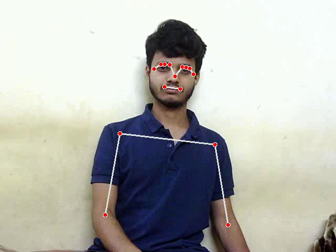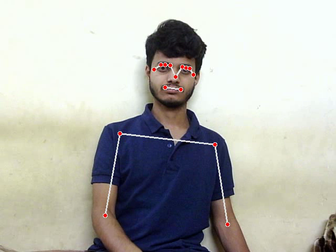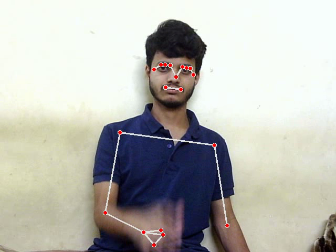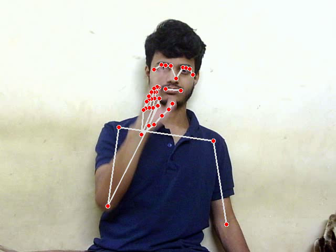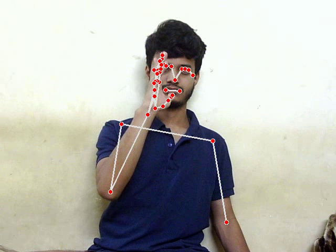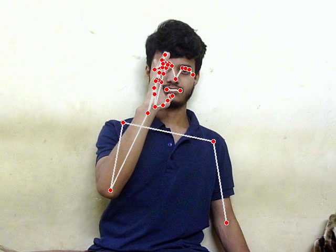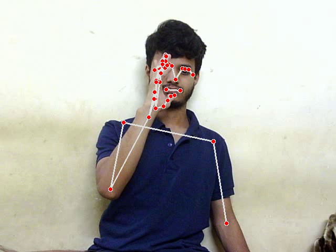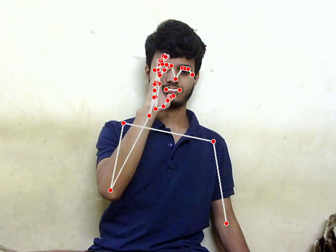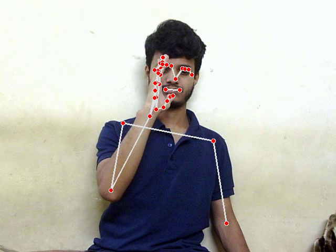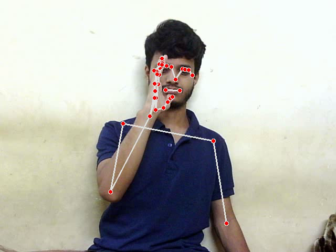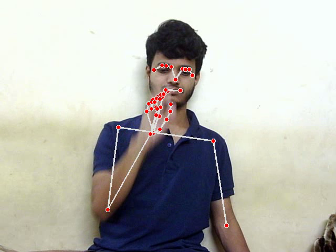mother